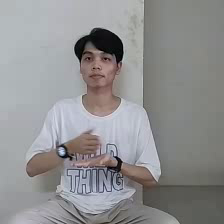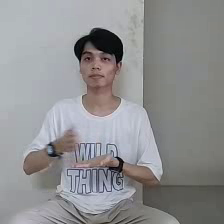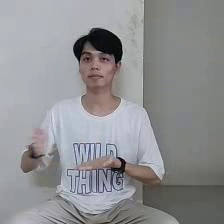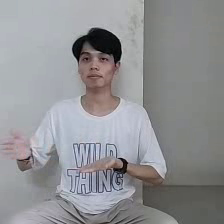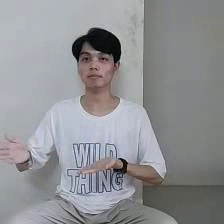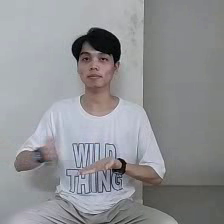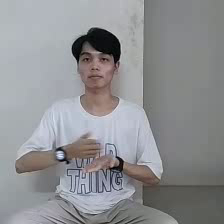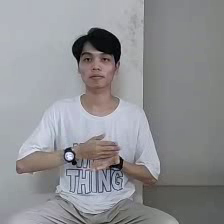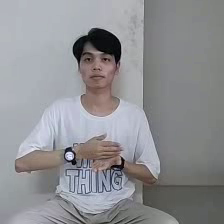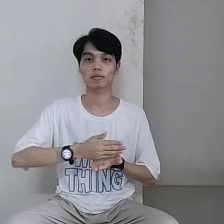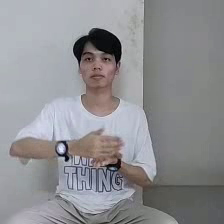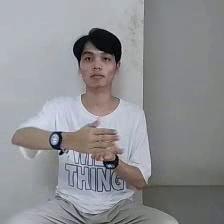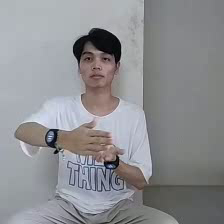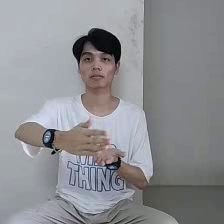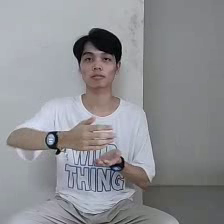San sẻ